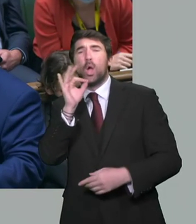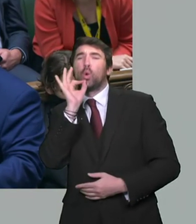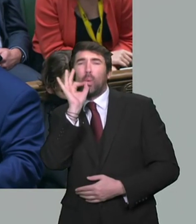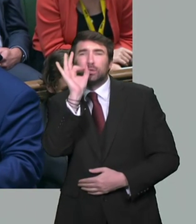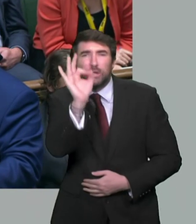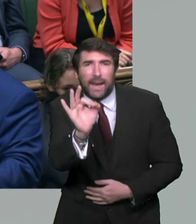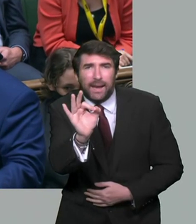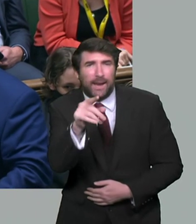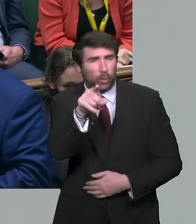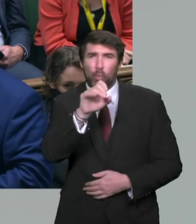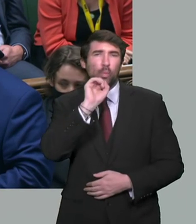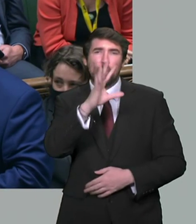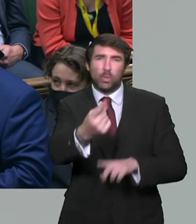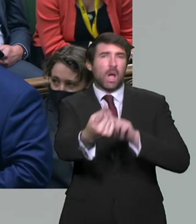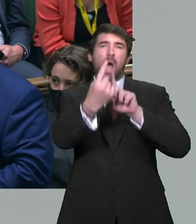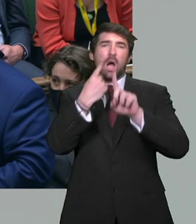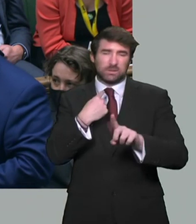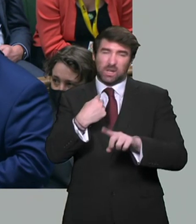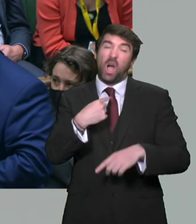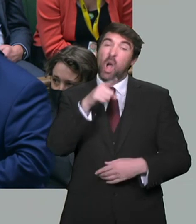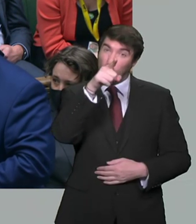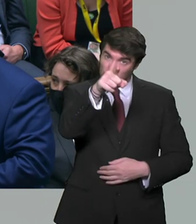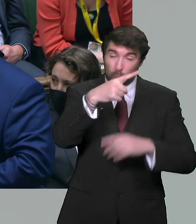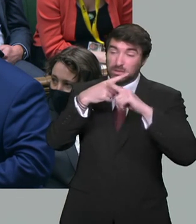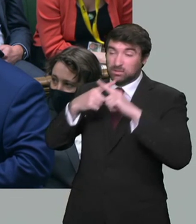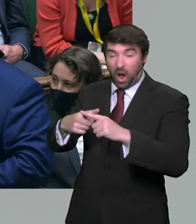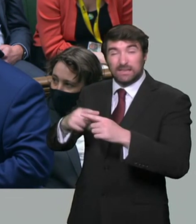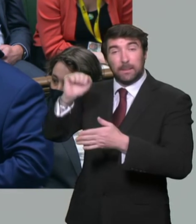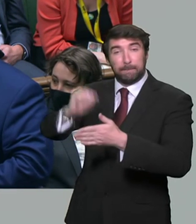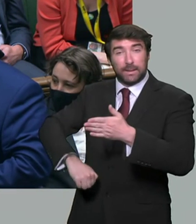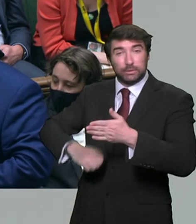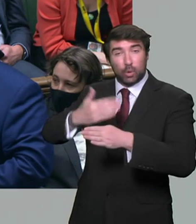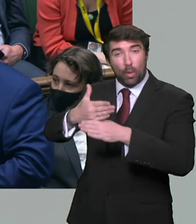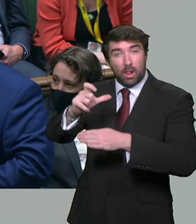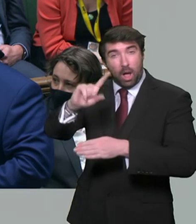You should be ashamed of yourself, Prime Minister.